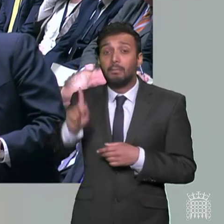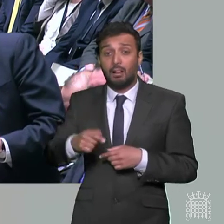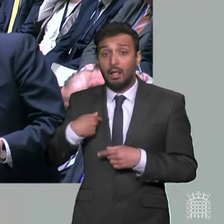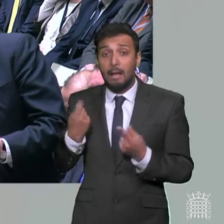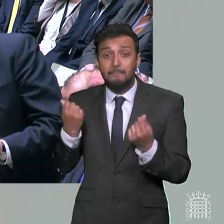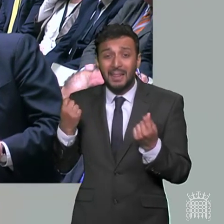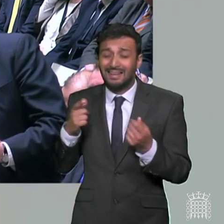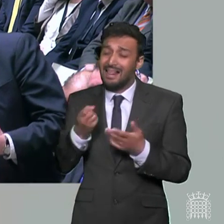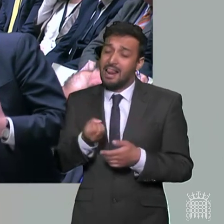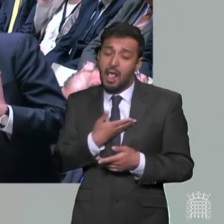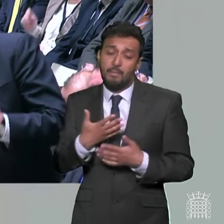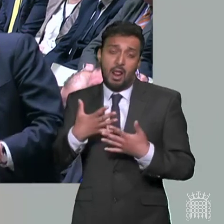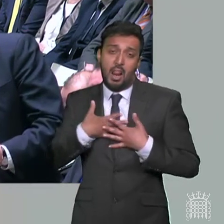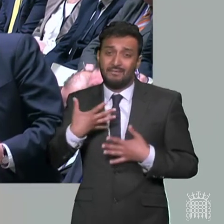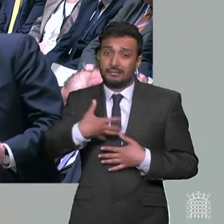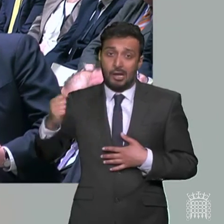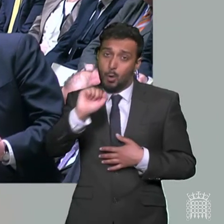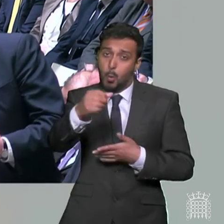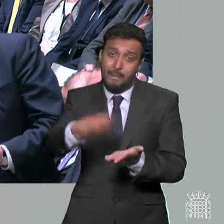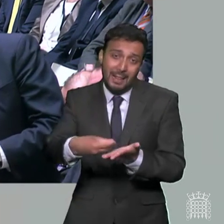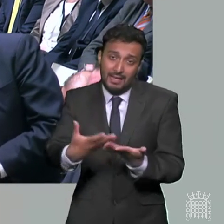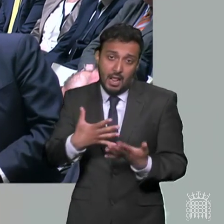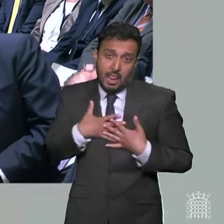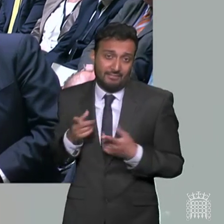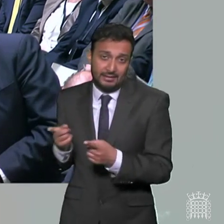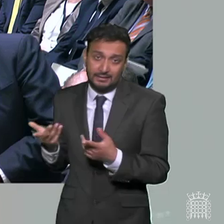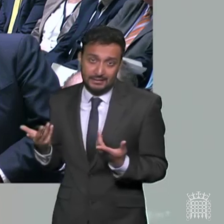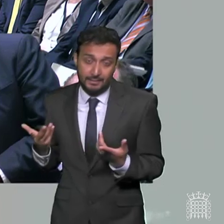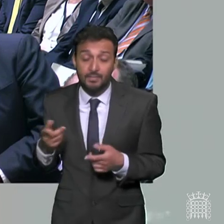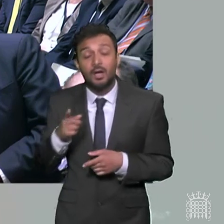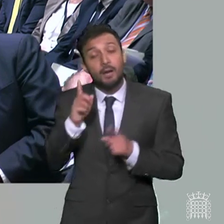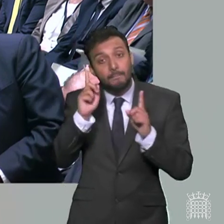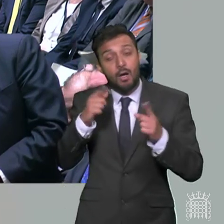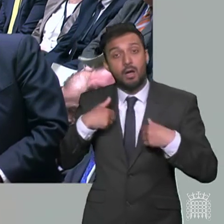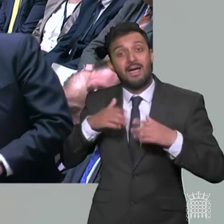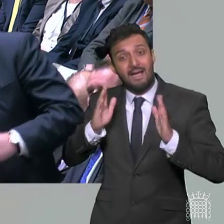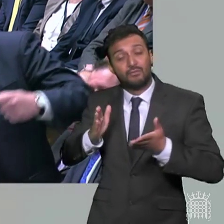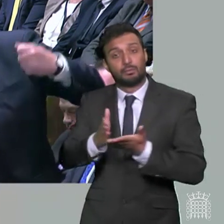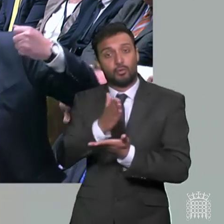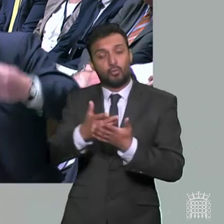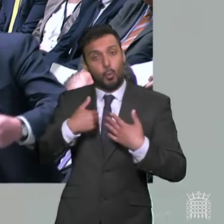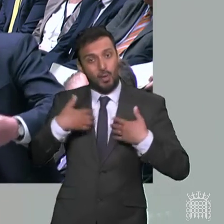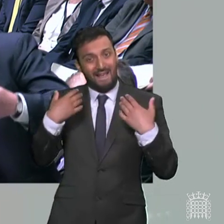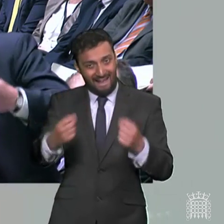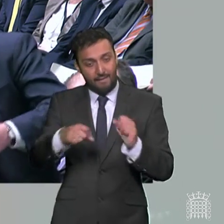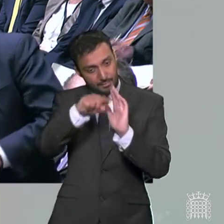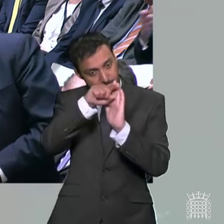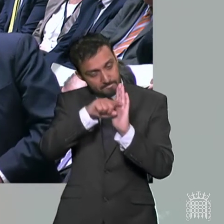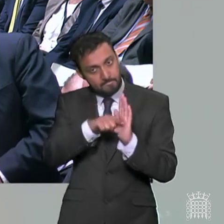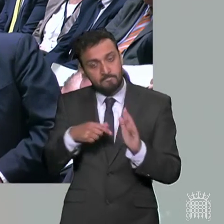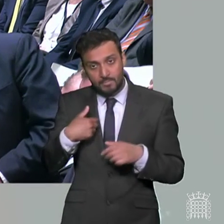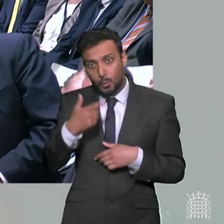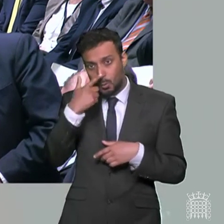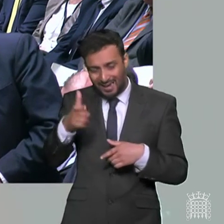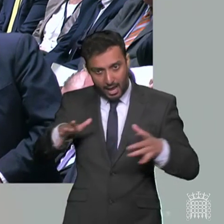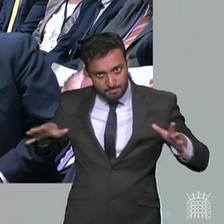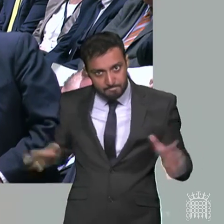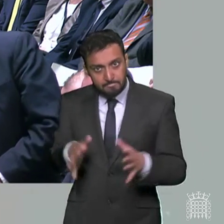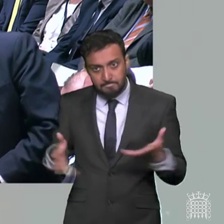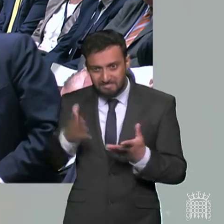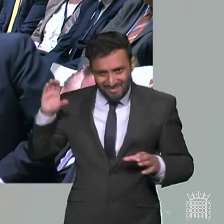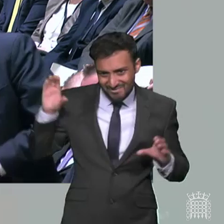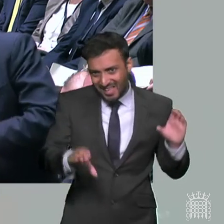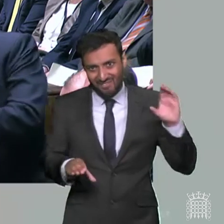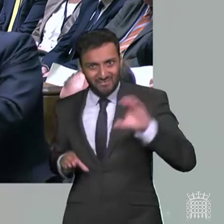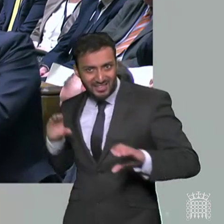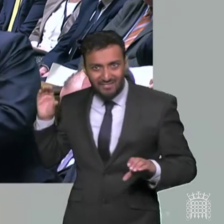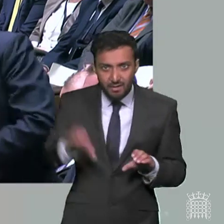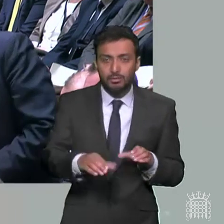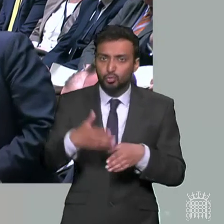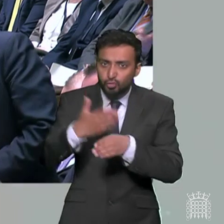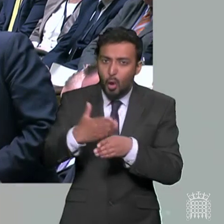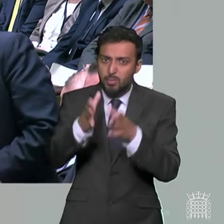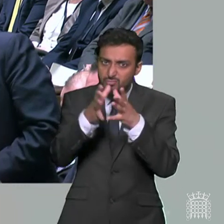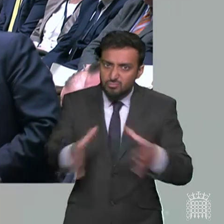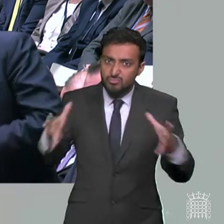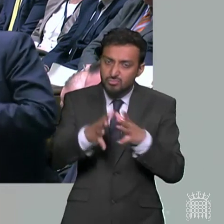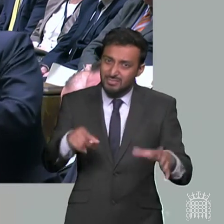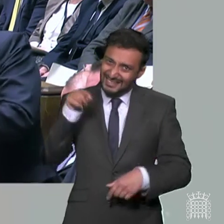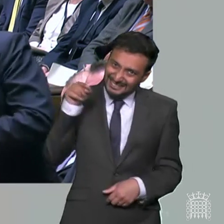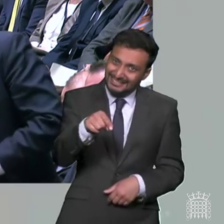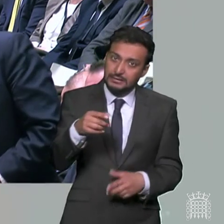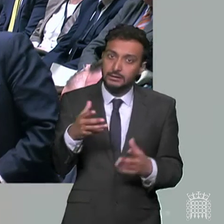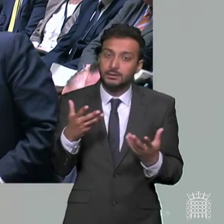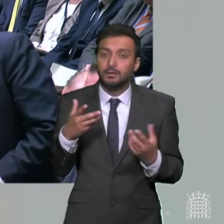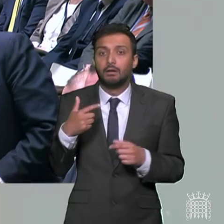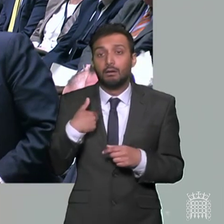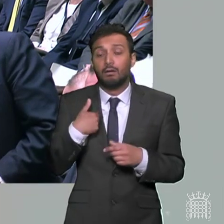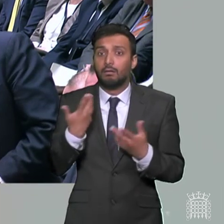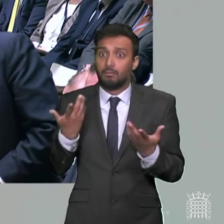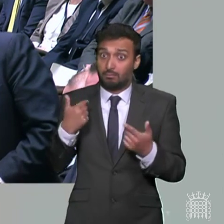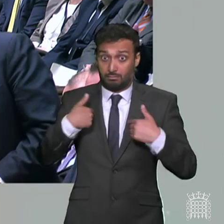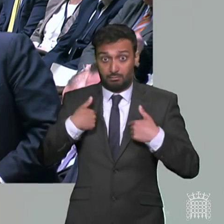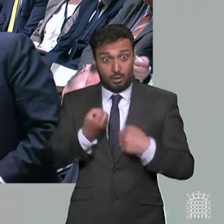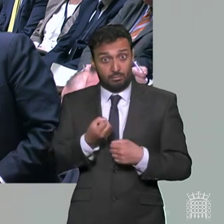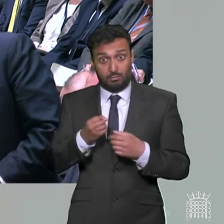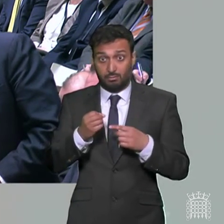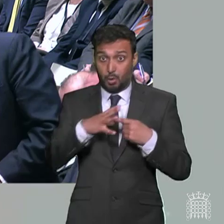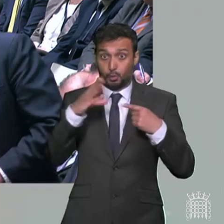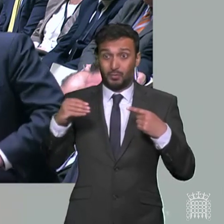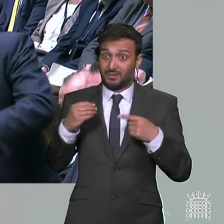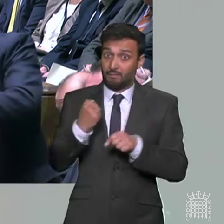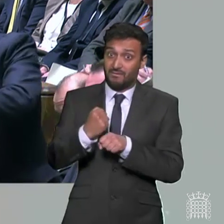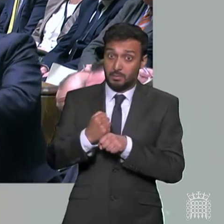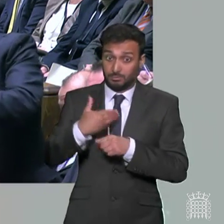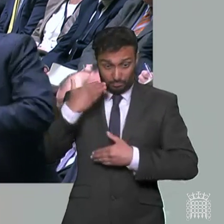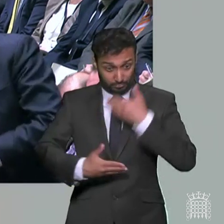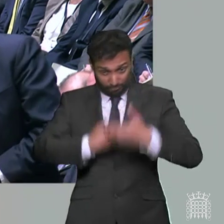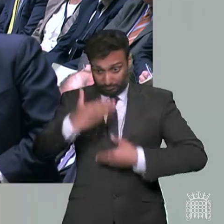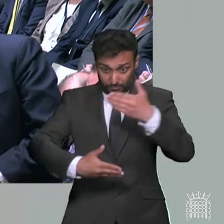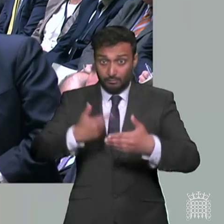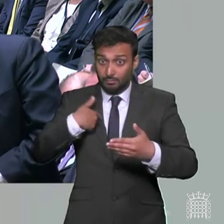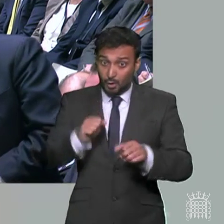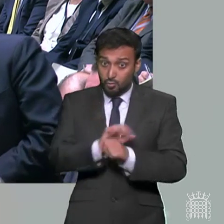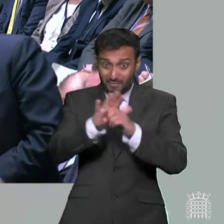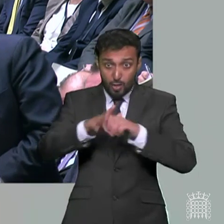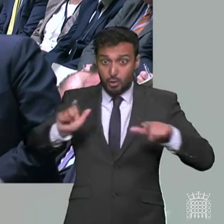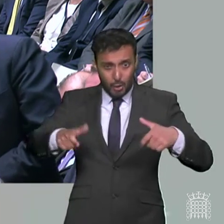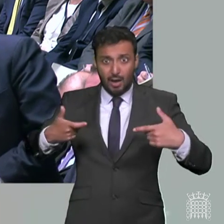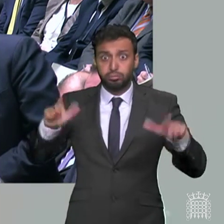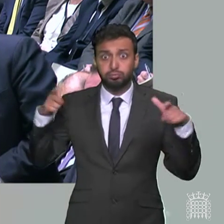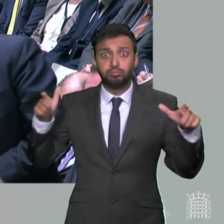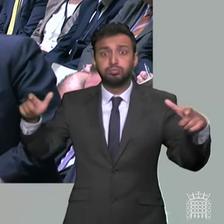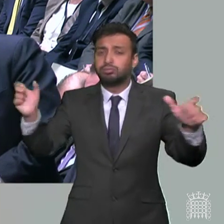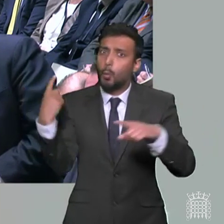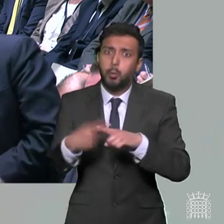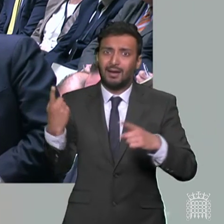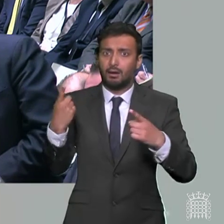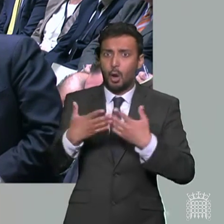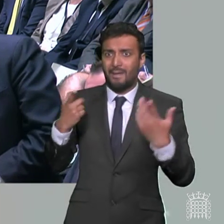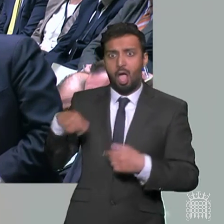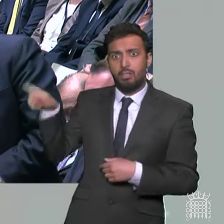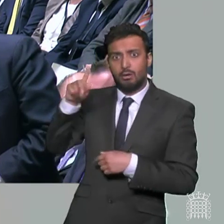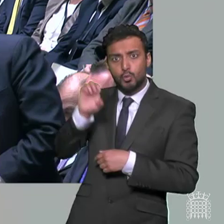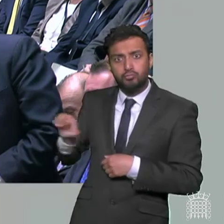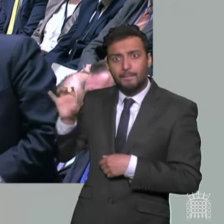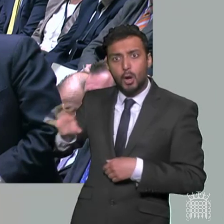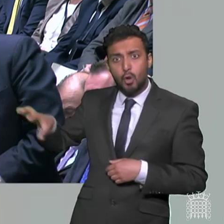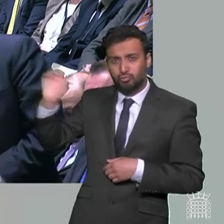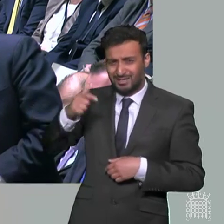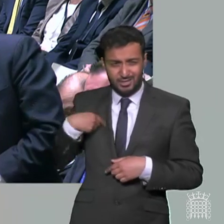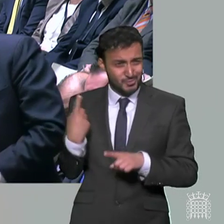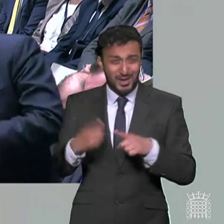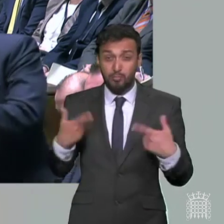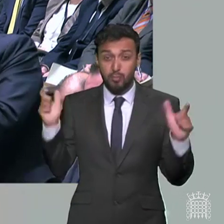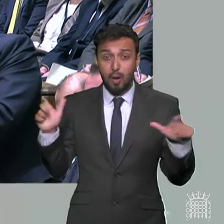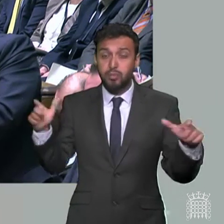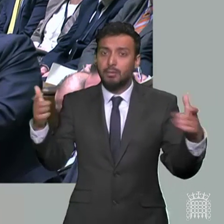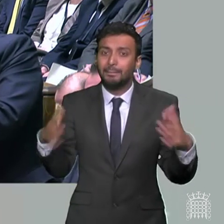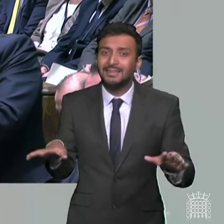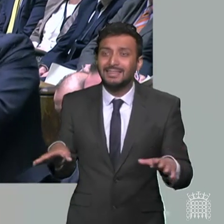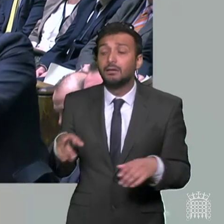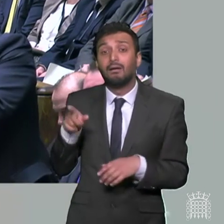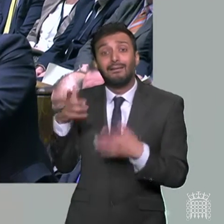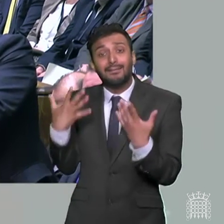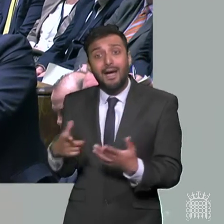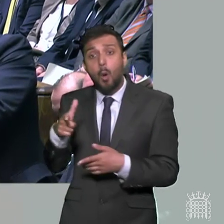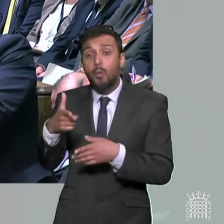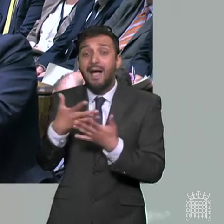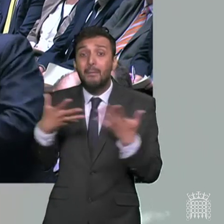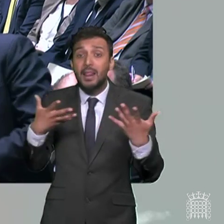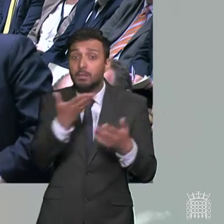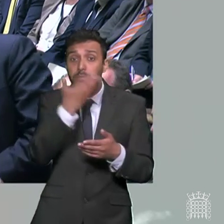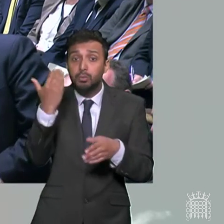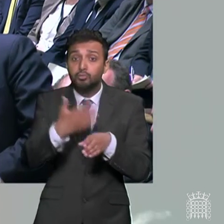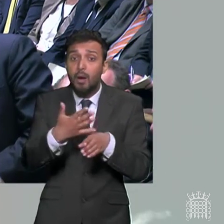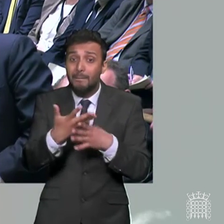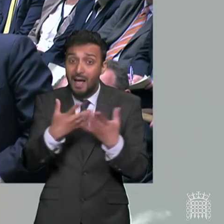What we prefer to do is make sure that we have the measures in place to drive investment in our country and drive jobs, and it is thanks to the steps that we took and thanks to the fact that we came out of covid faster than any other European country, which would not have been possible had we listened to the right honourable and learned Gentleman, that we now have unemployment at the lowest— Listen to this—Labour used to care about this, Mr Speaker.